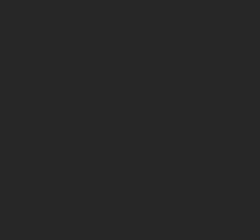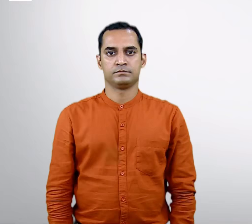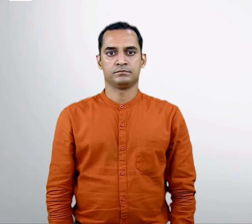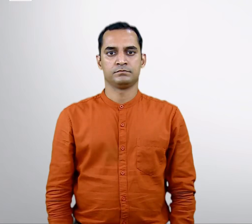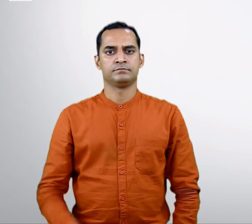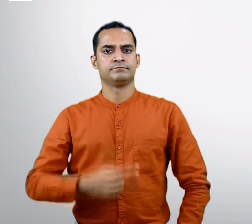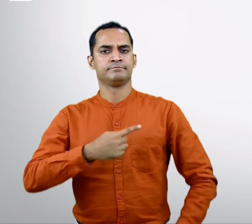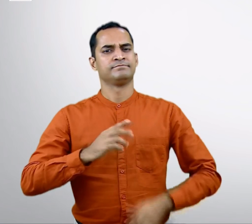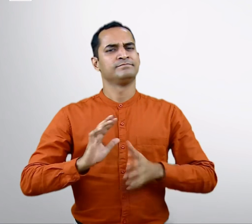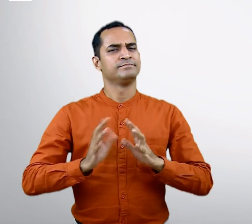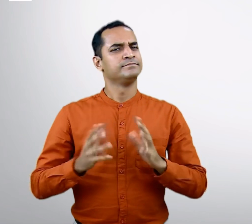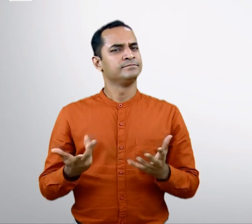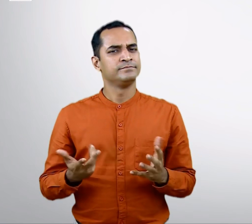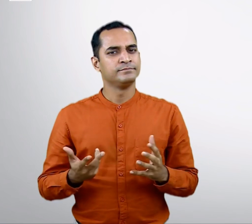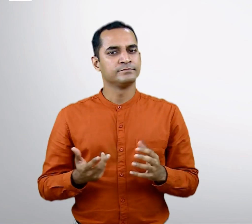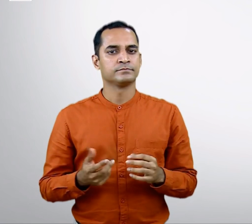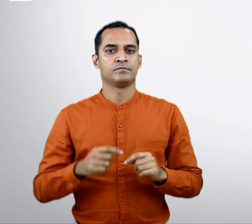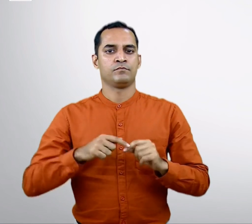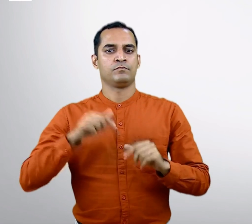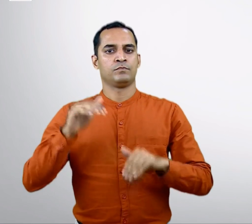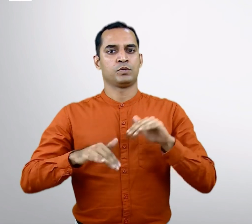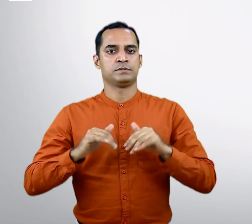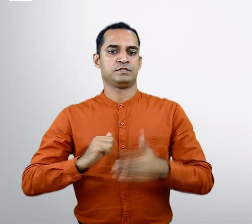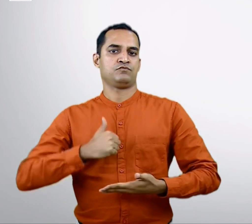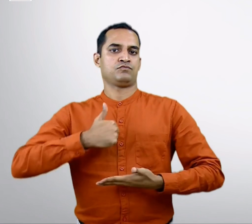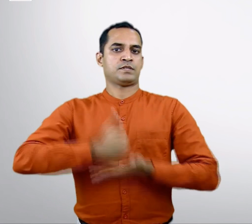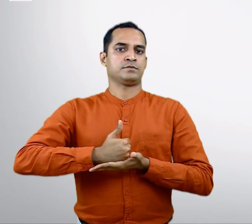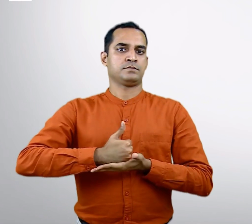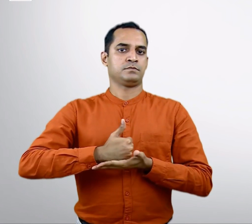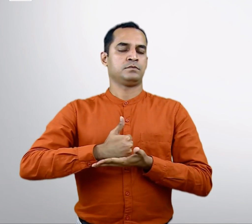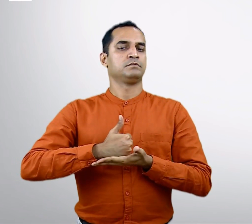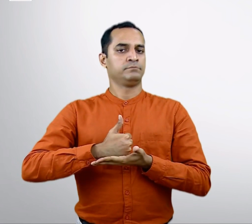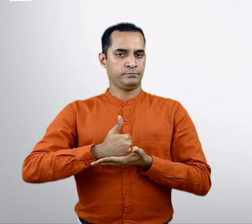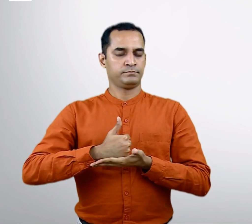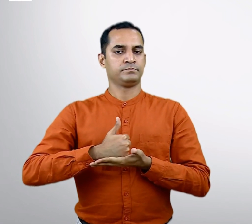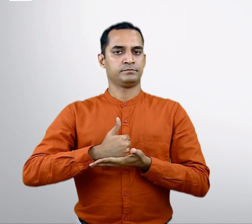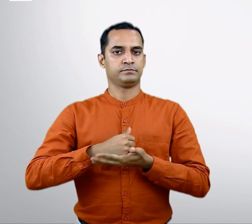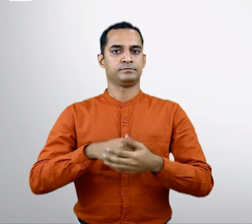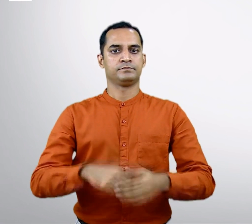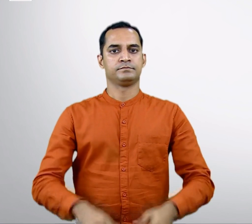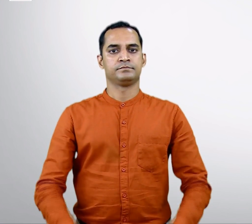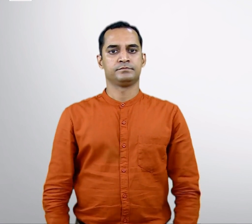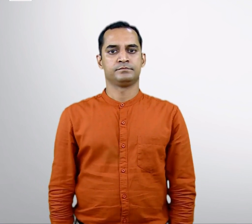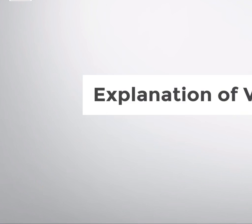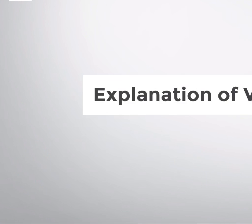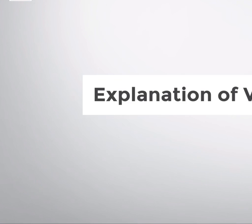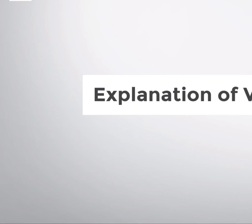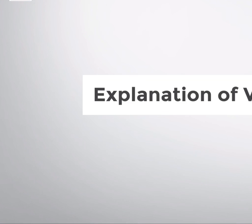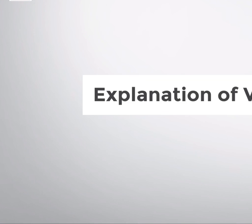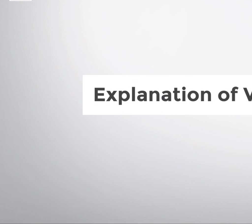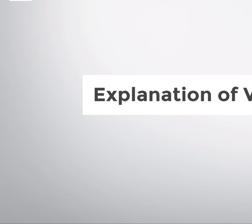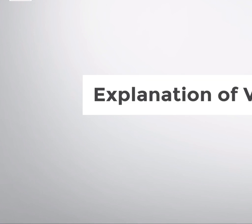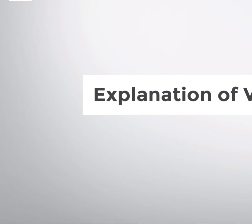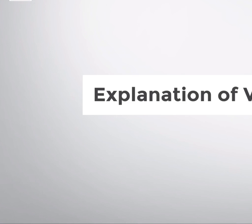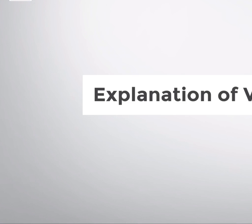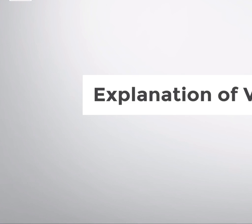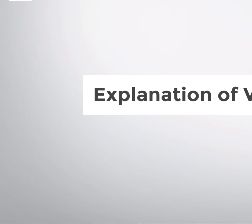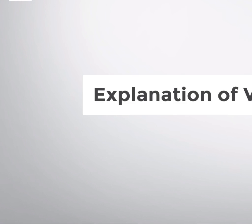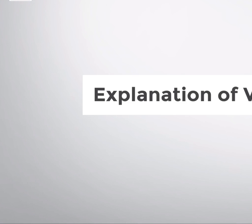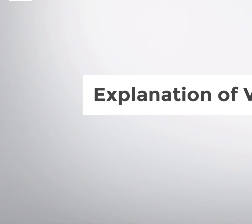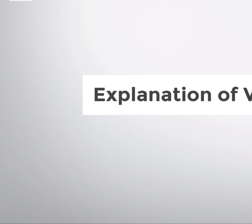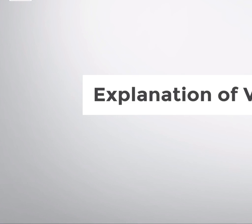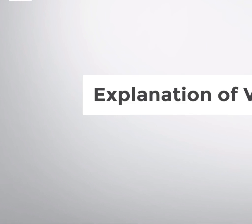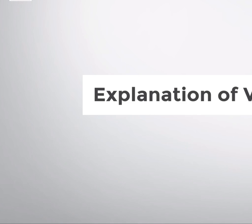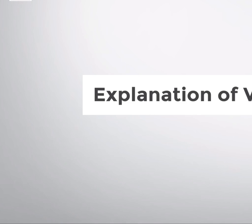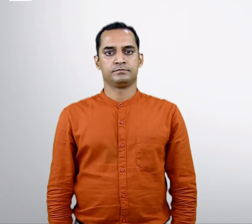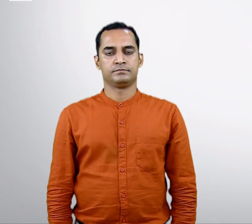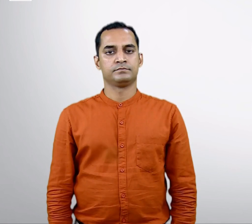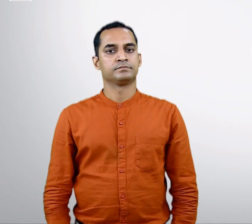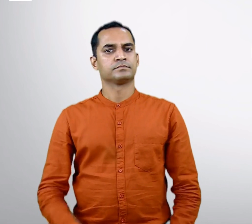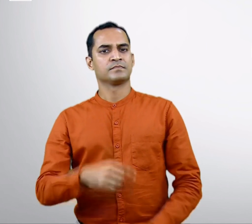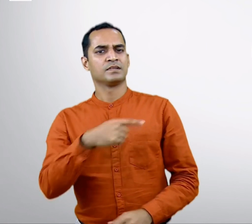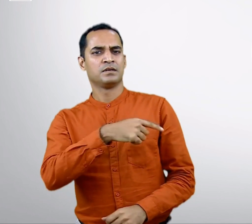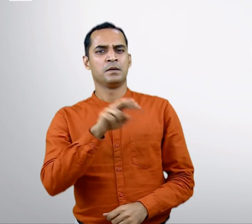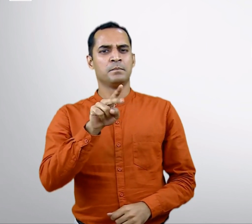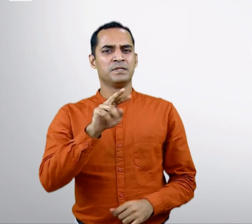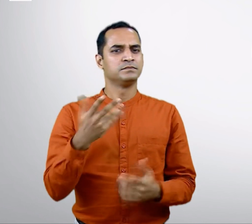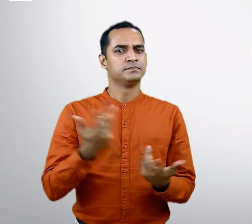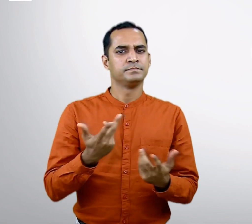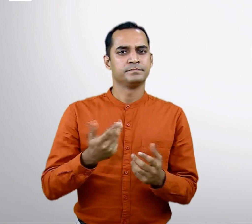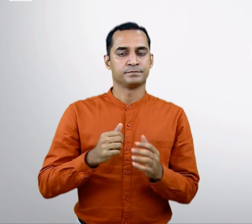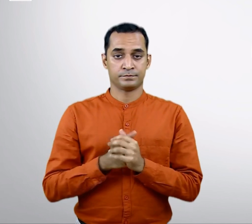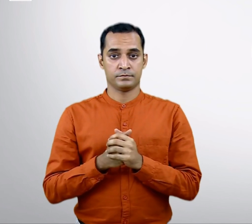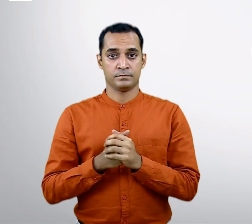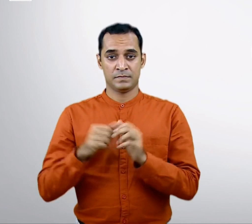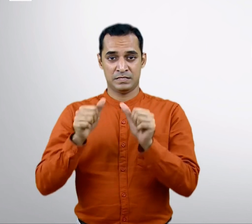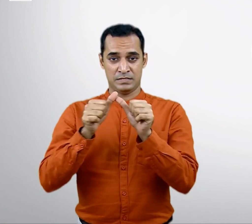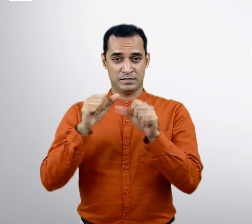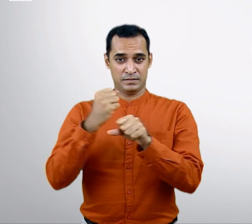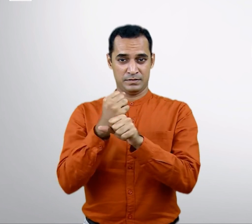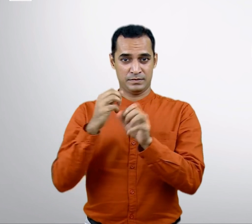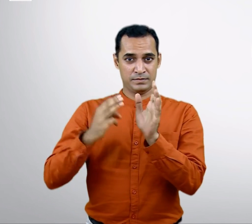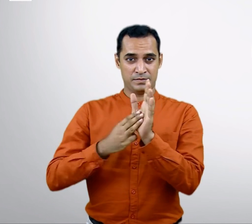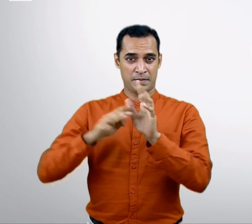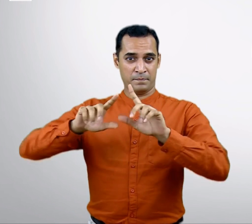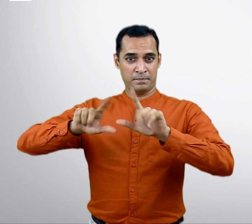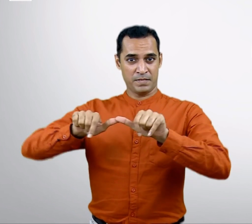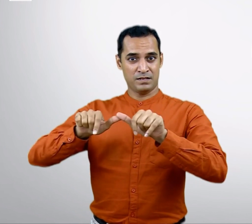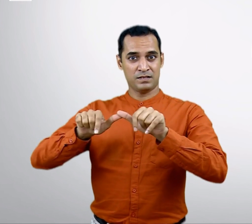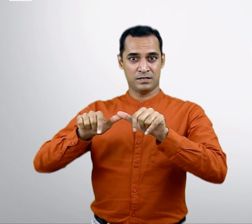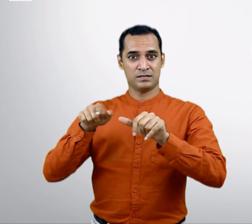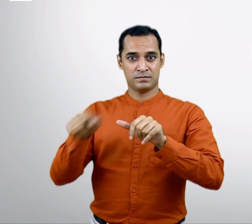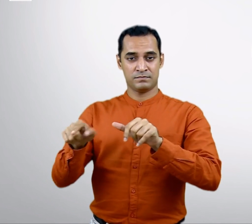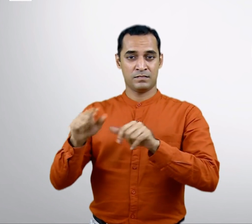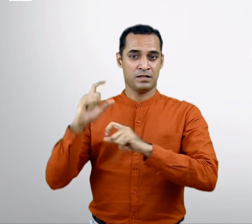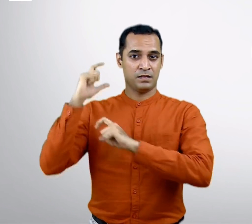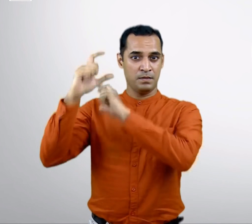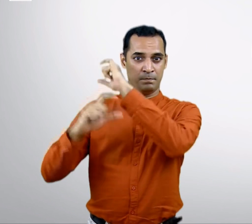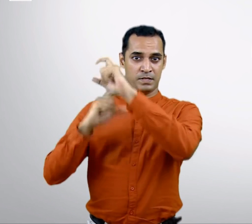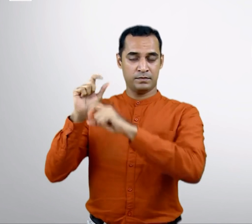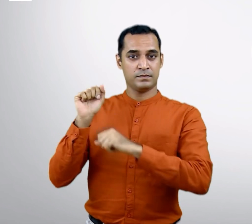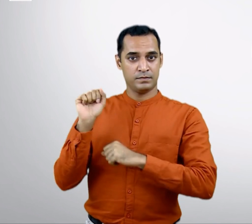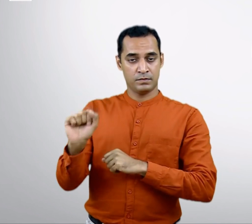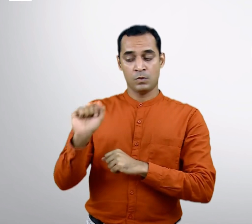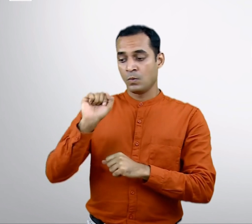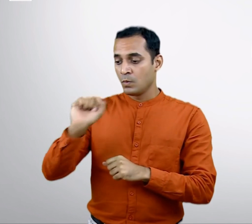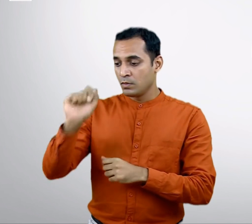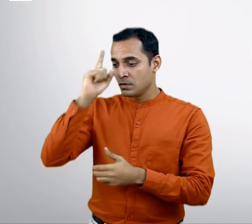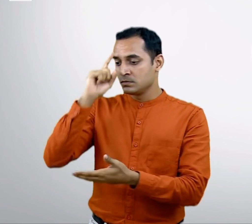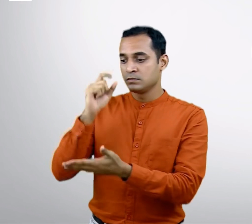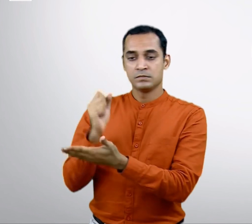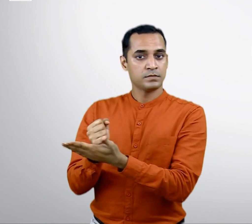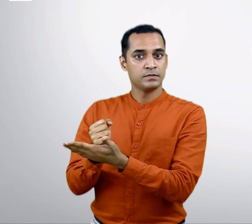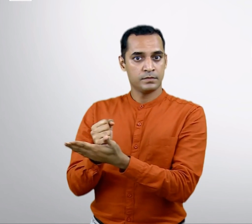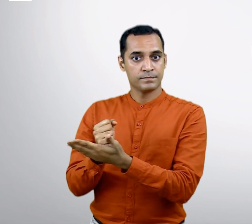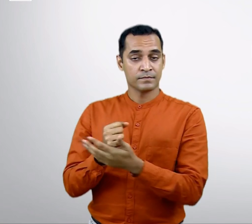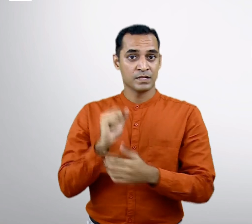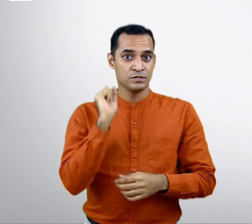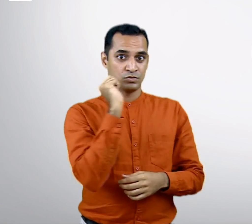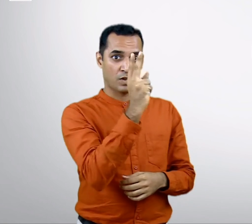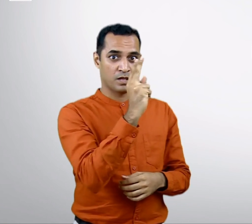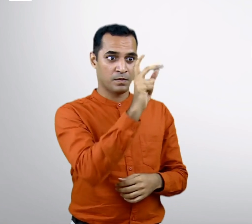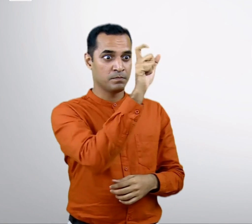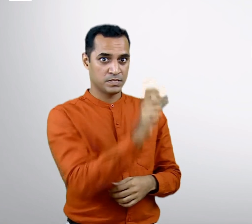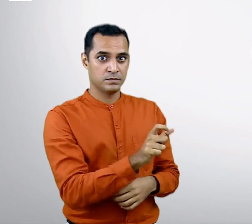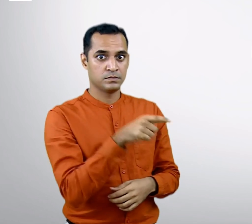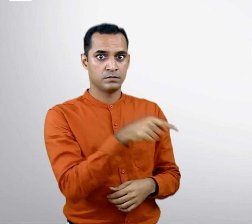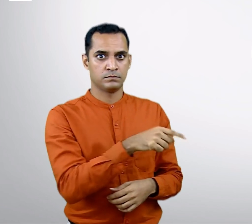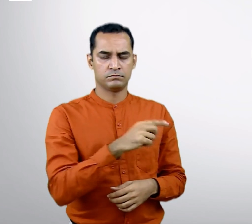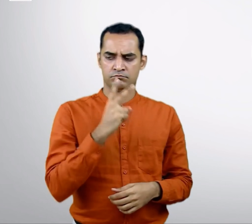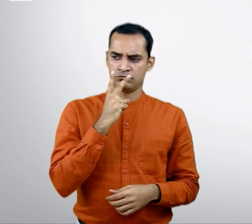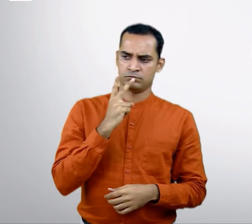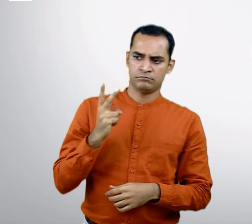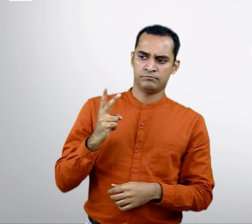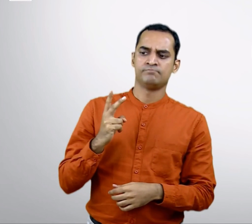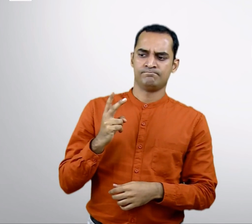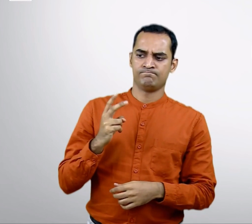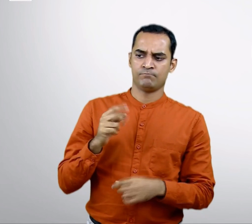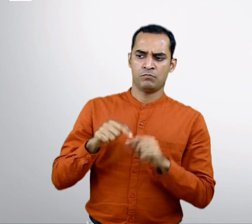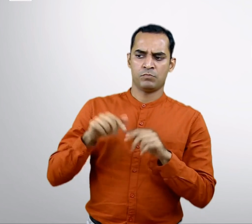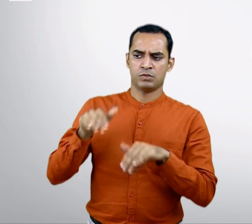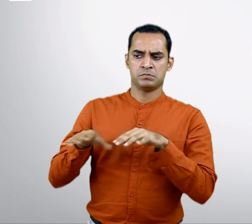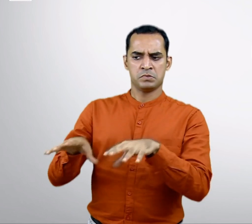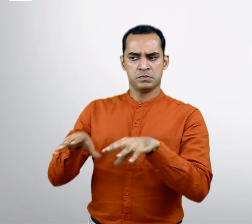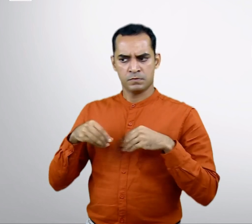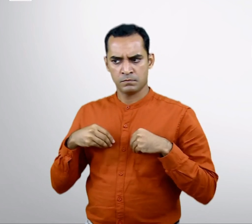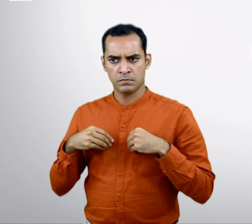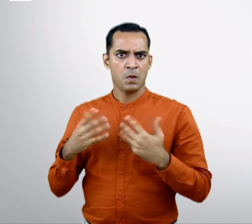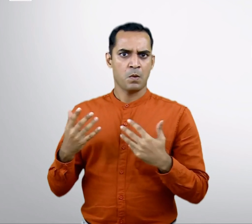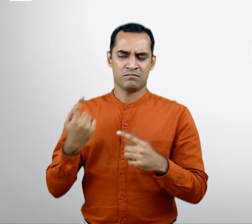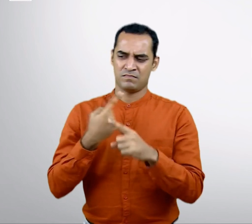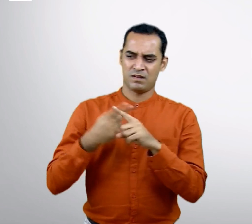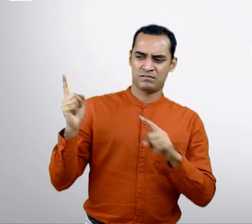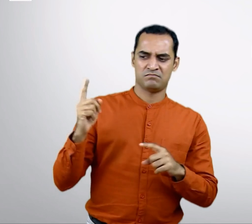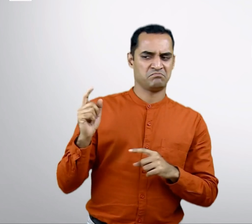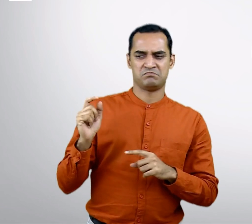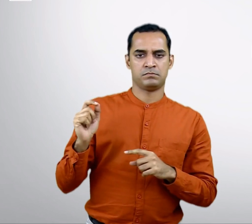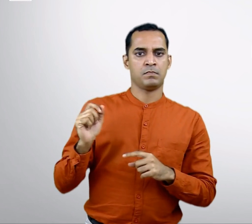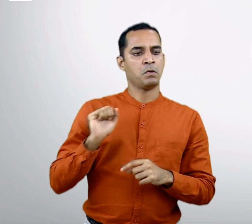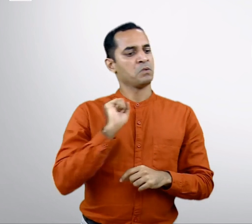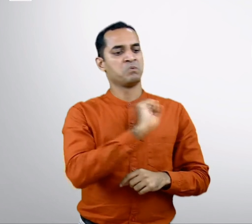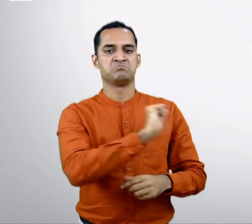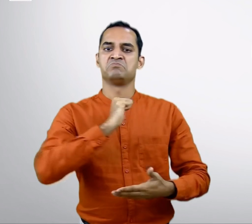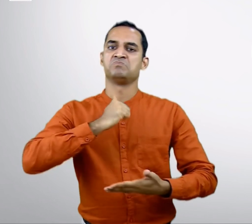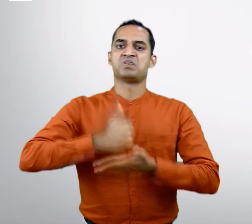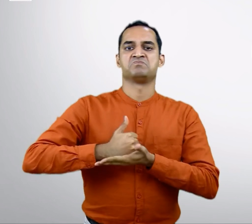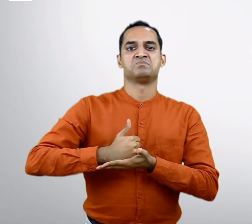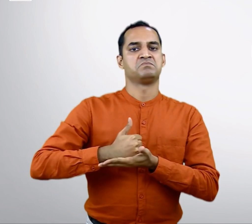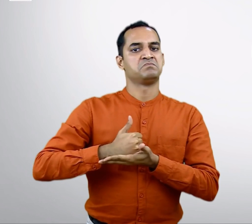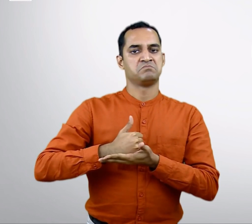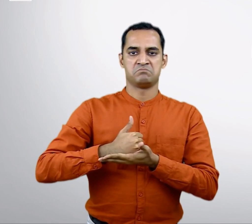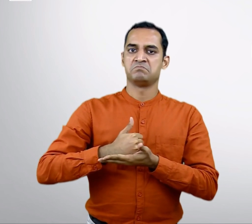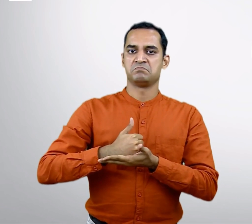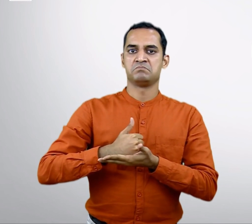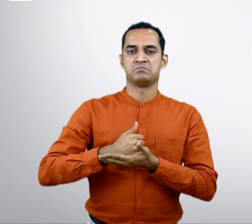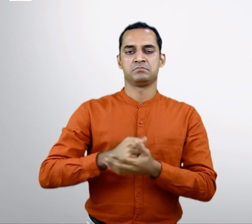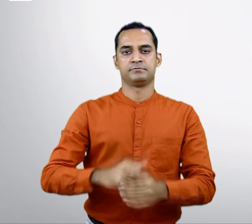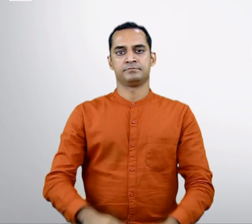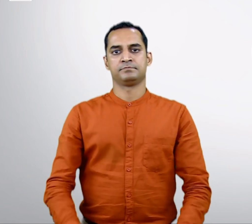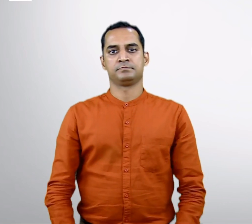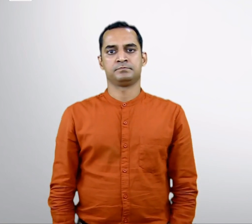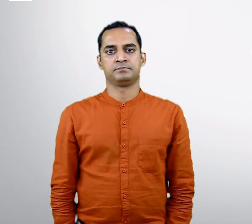Voting rights